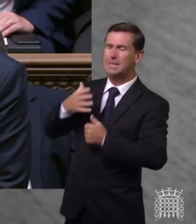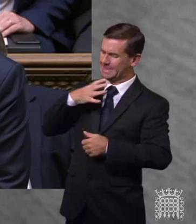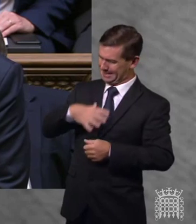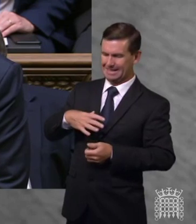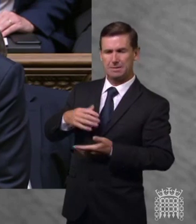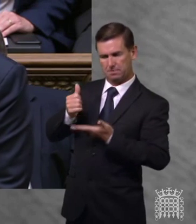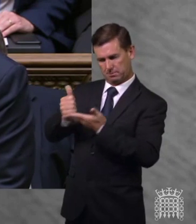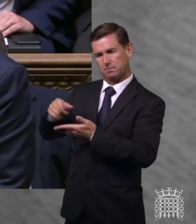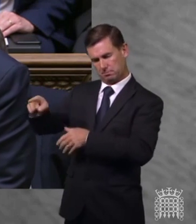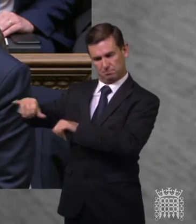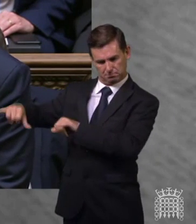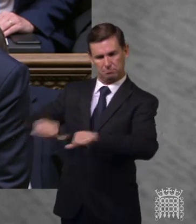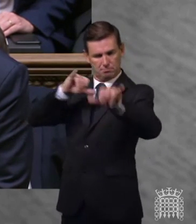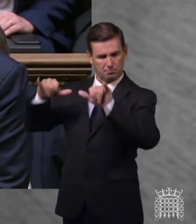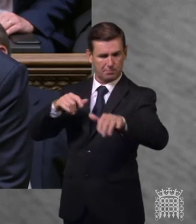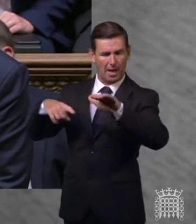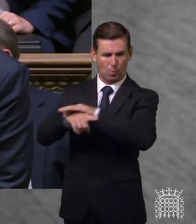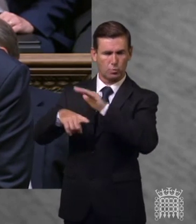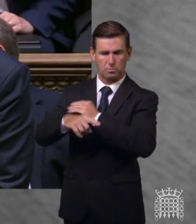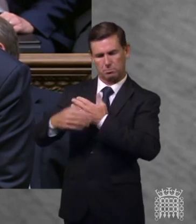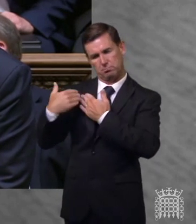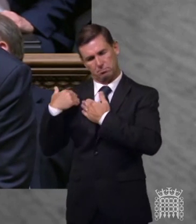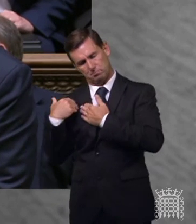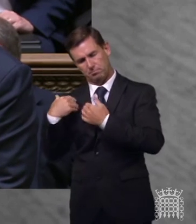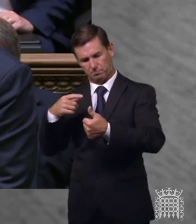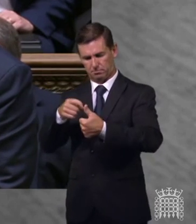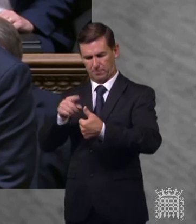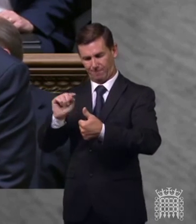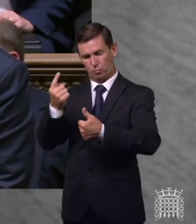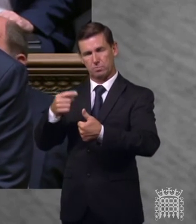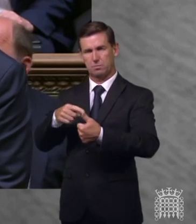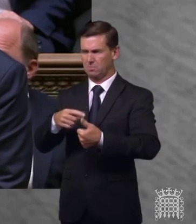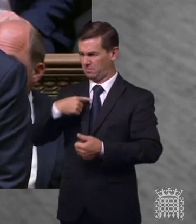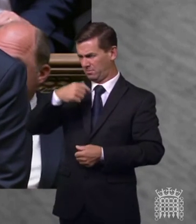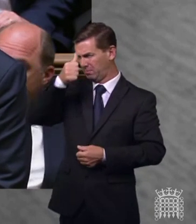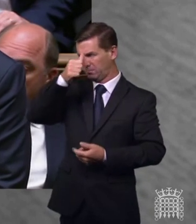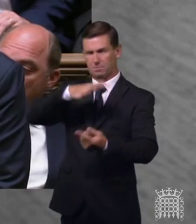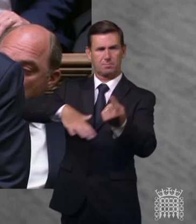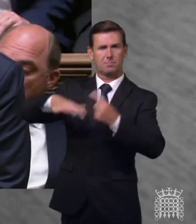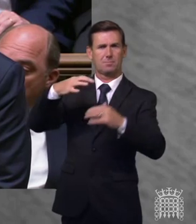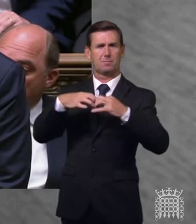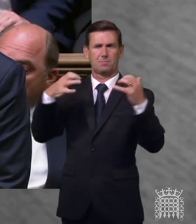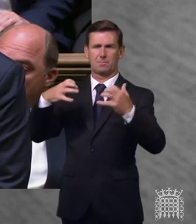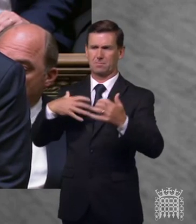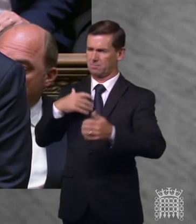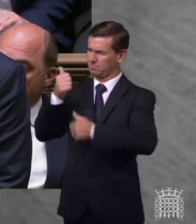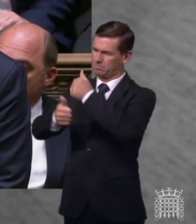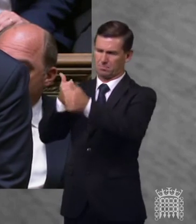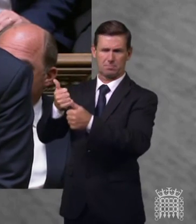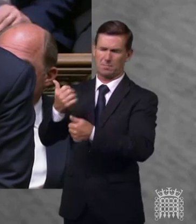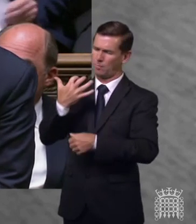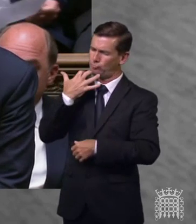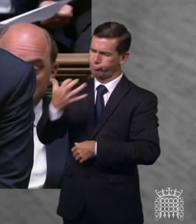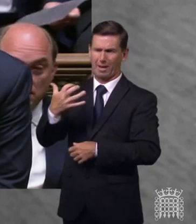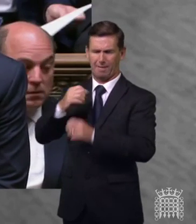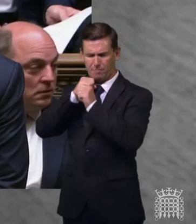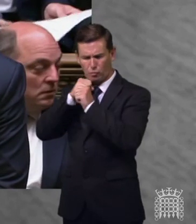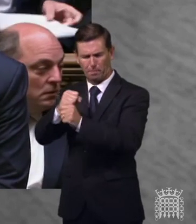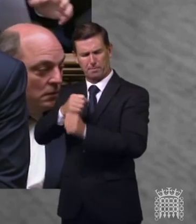I know that the whole House will join me in paying tribute to the bravery and commitment of our ambassador, Sir Laurie Bristow.